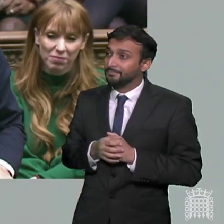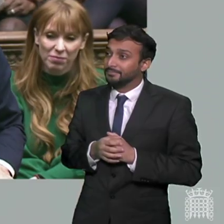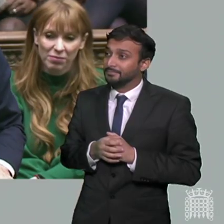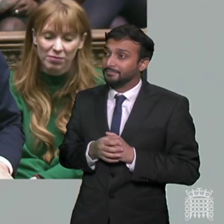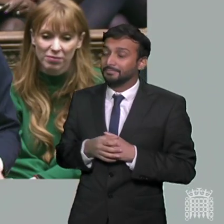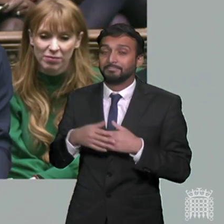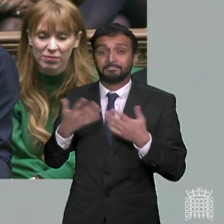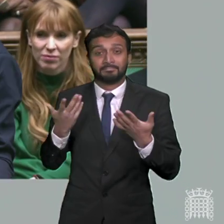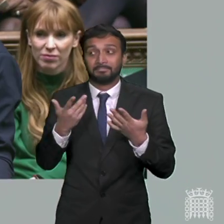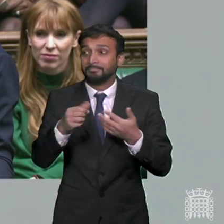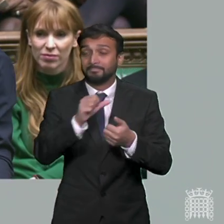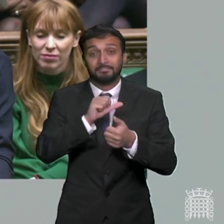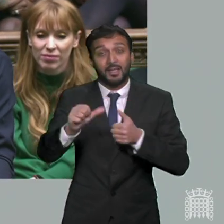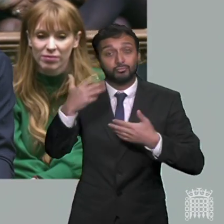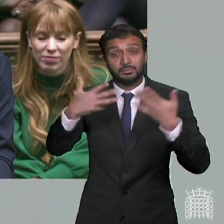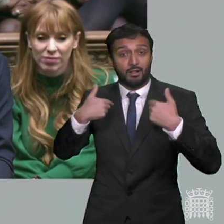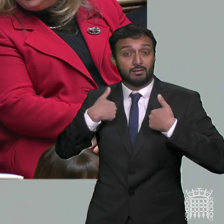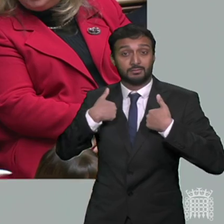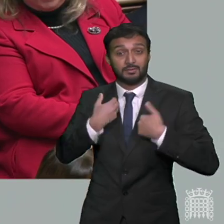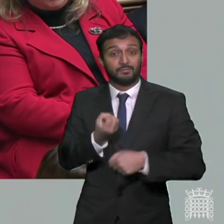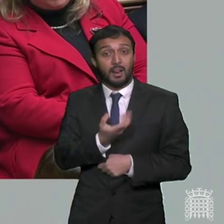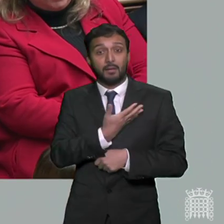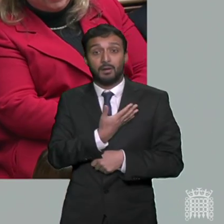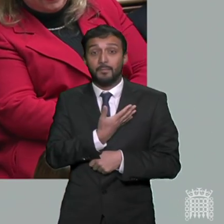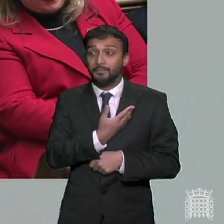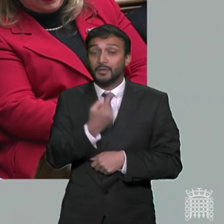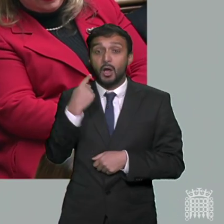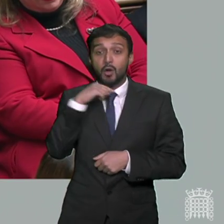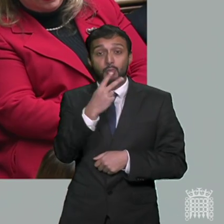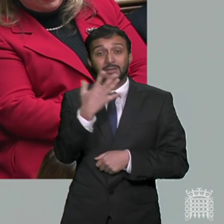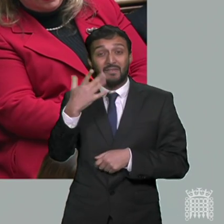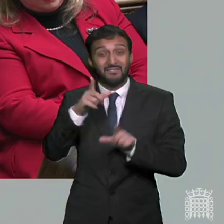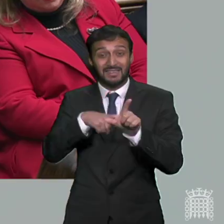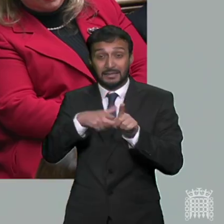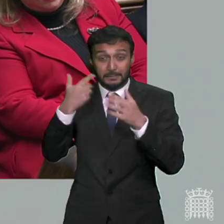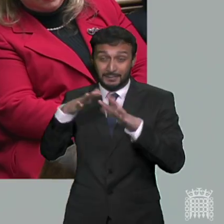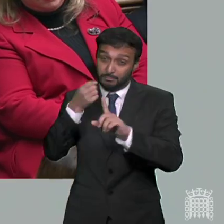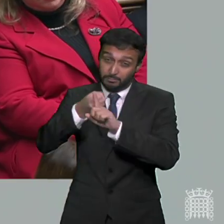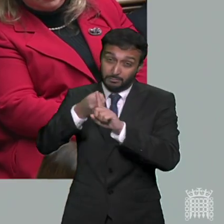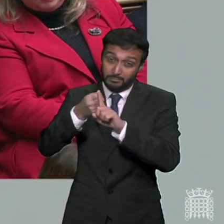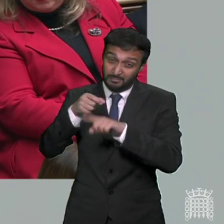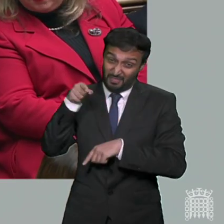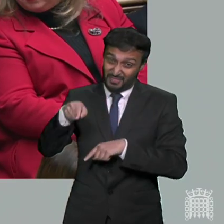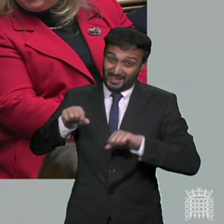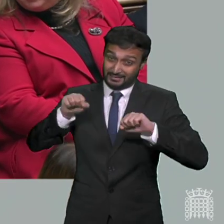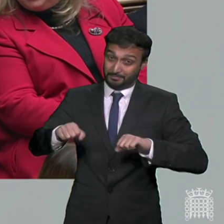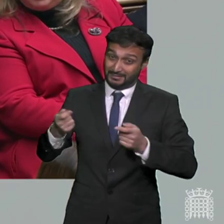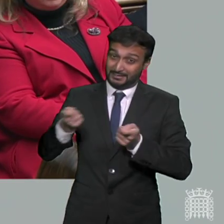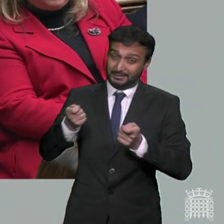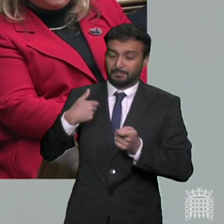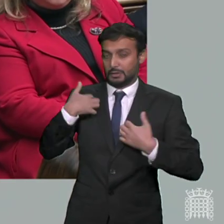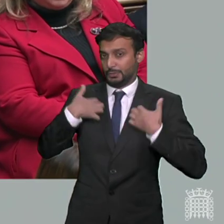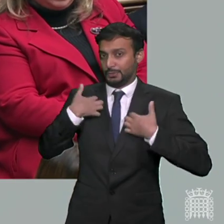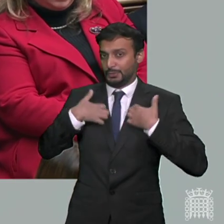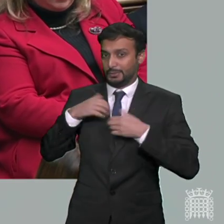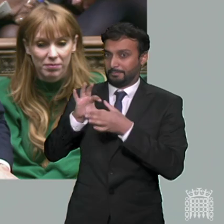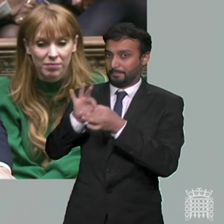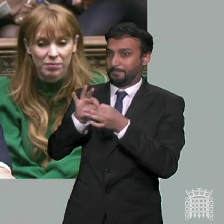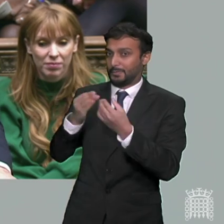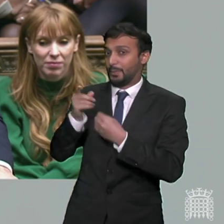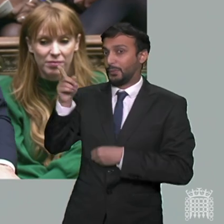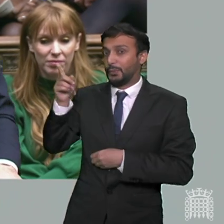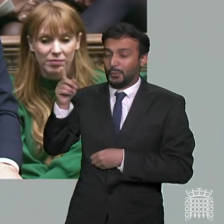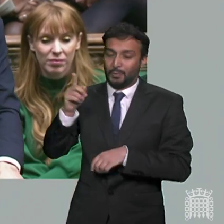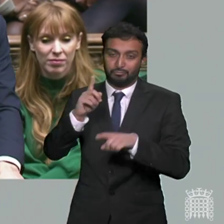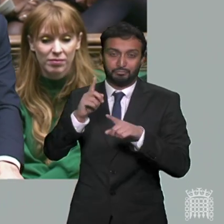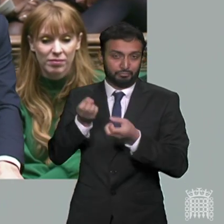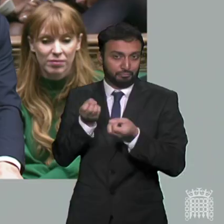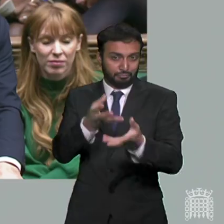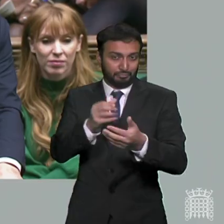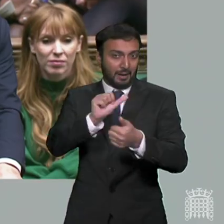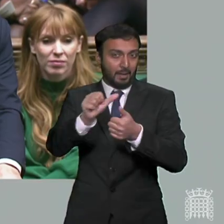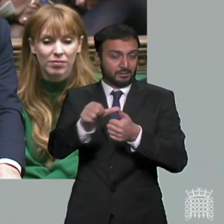This was the best result for Labour in the 105 years we have been fighting that seat, and I look forward to working with her to build a better future for the people of Chester.